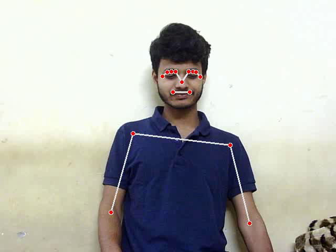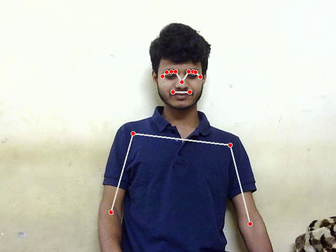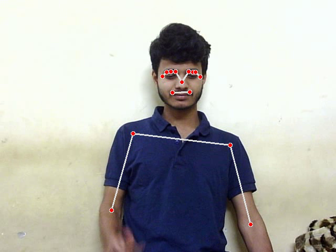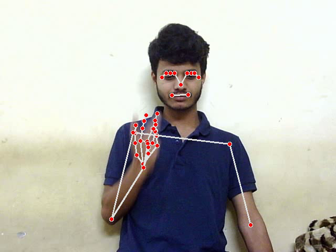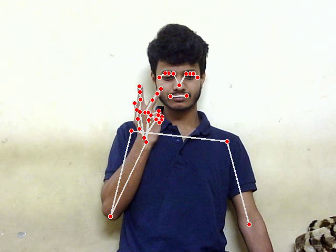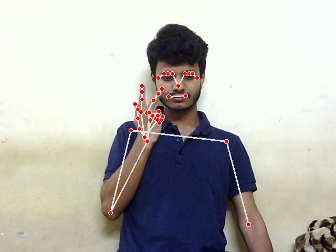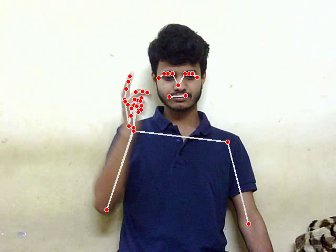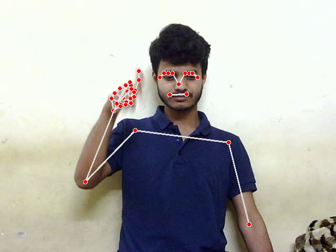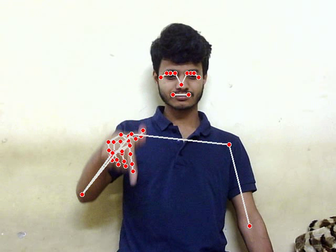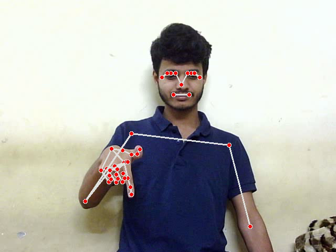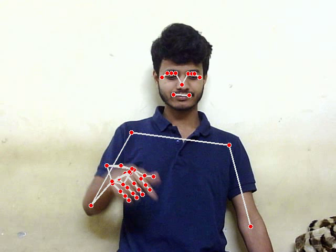see you later